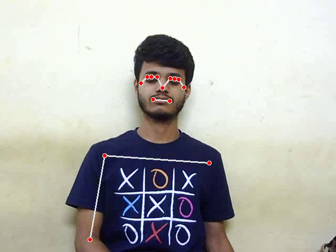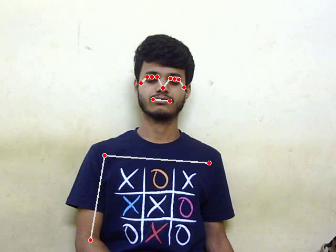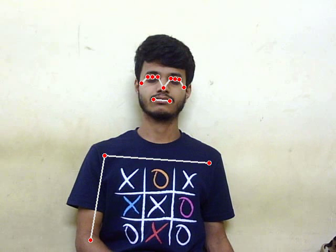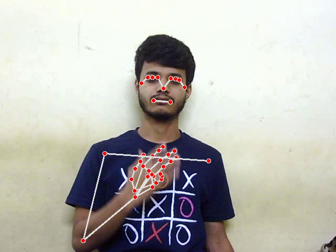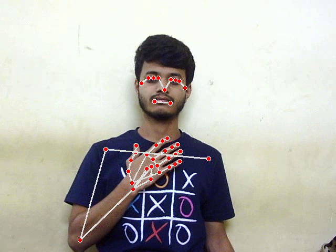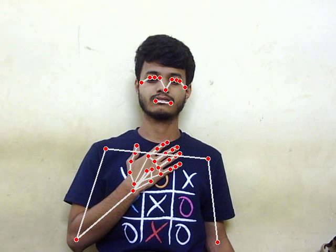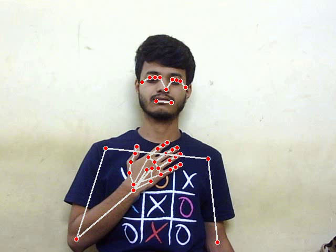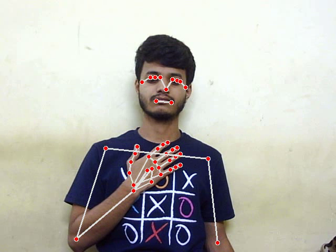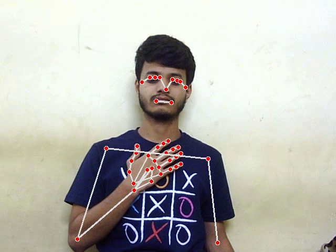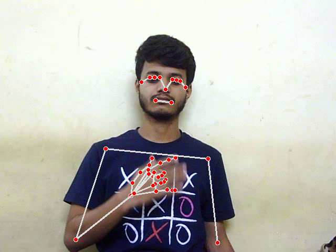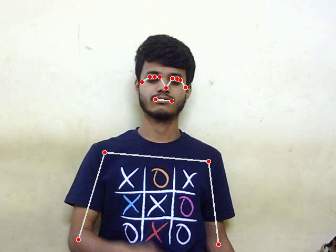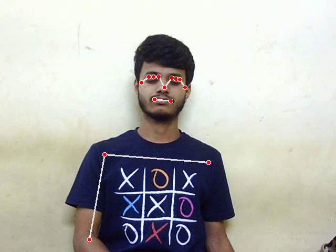my